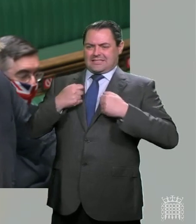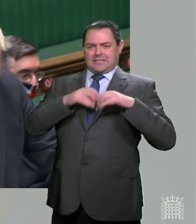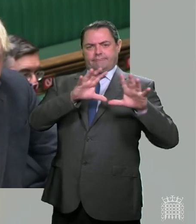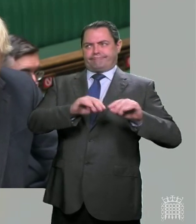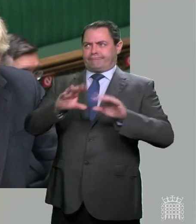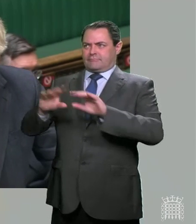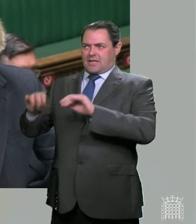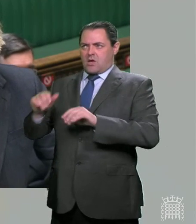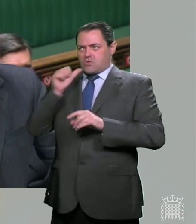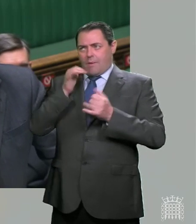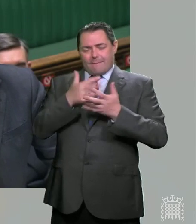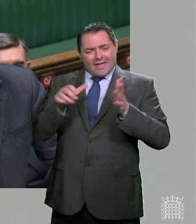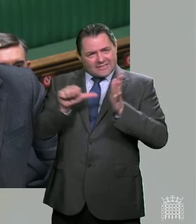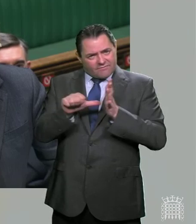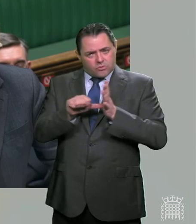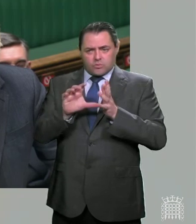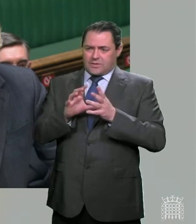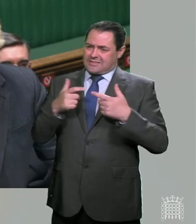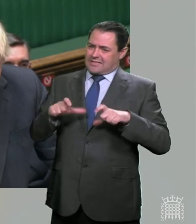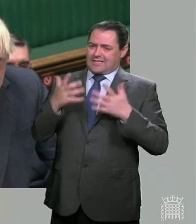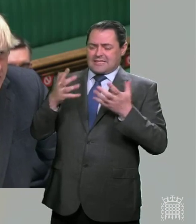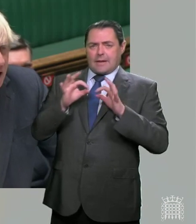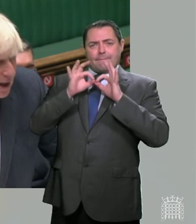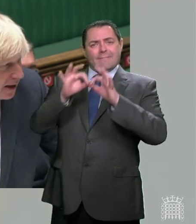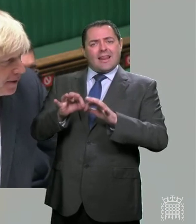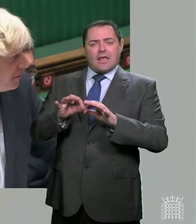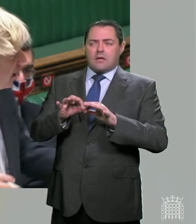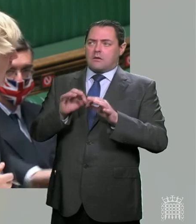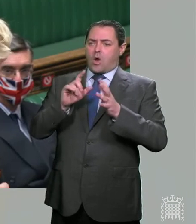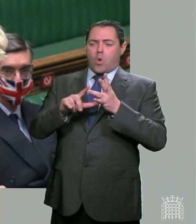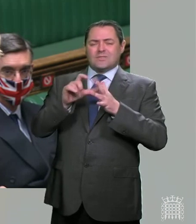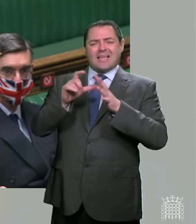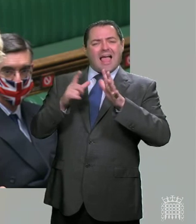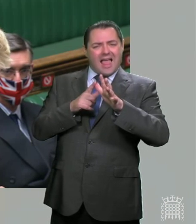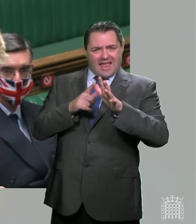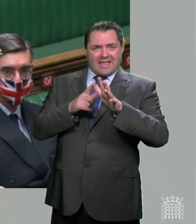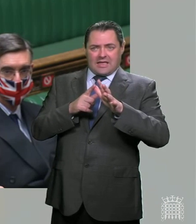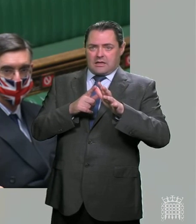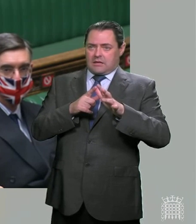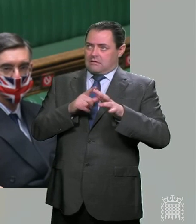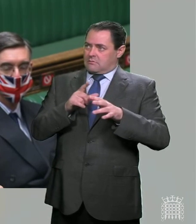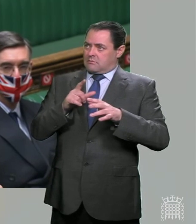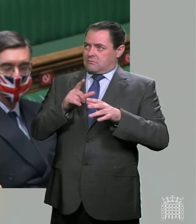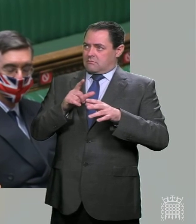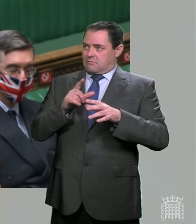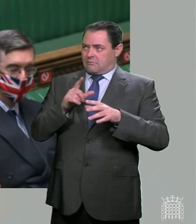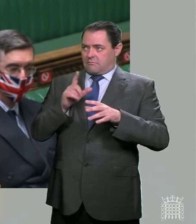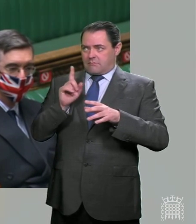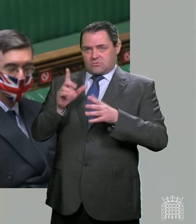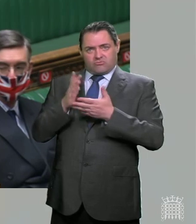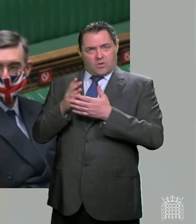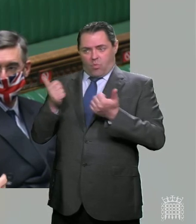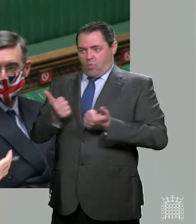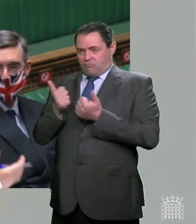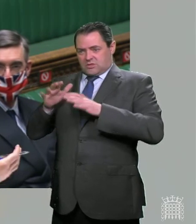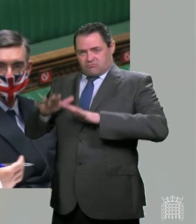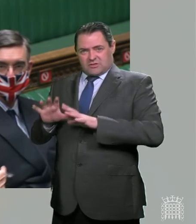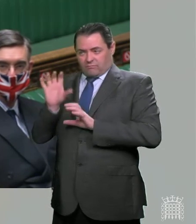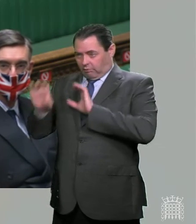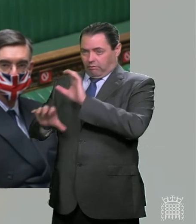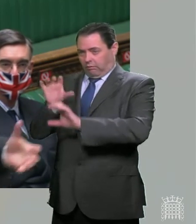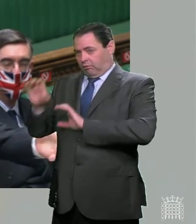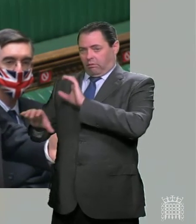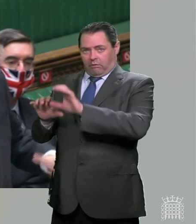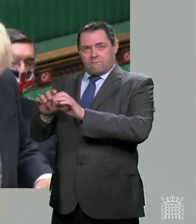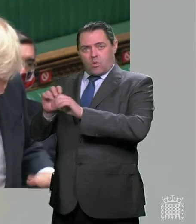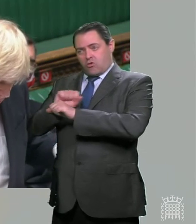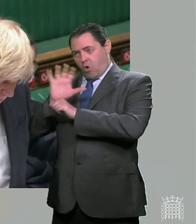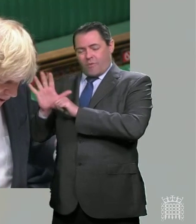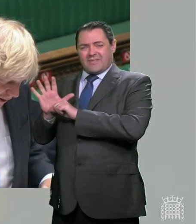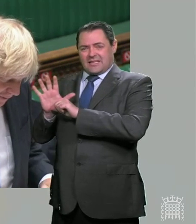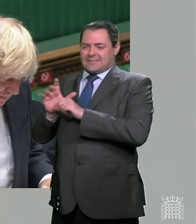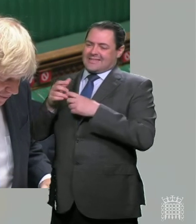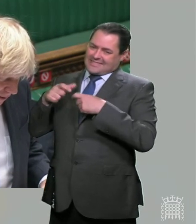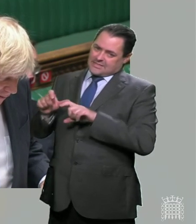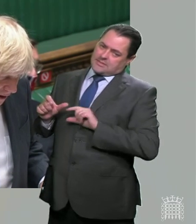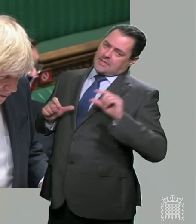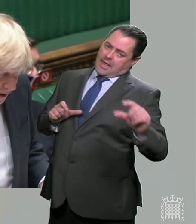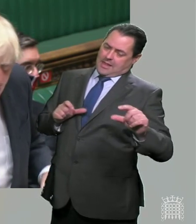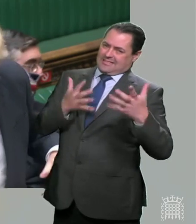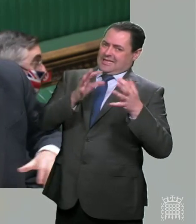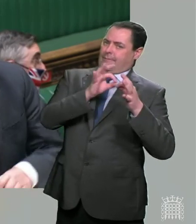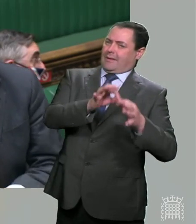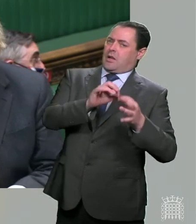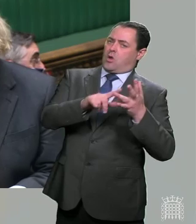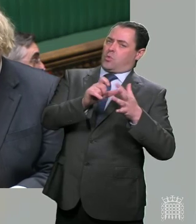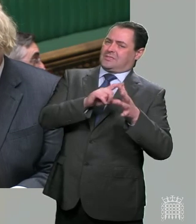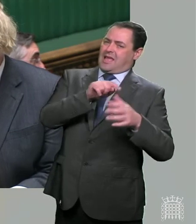In spite of all the difficulties we face, we are contributing £10 billion in official development assistance this year—in spite of the colossal expenditure that the British state has been forced to make to look after jobs and families around the country.